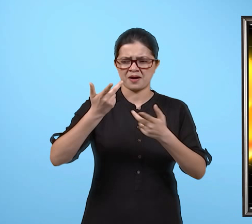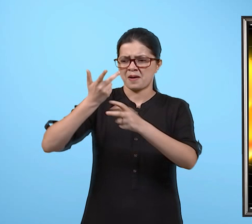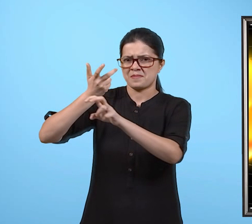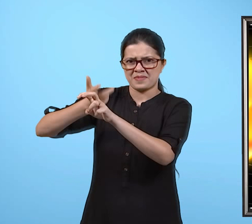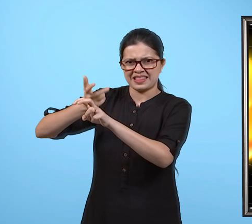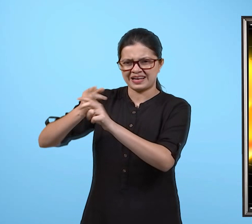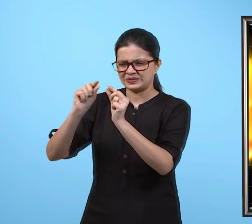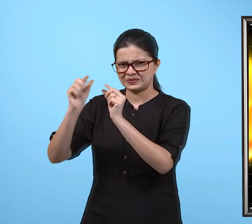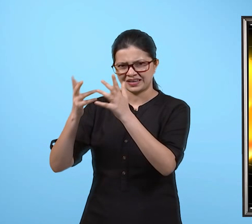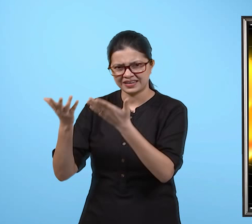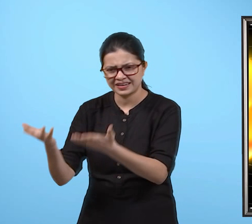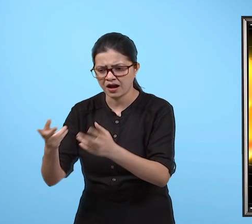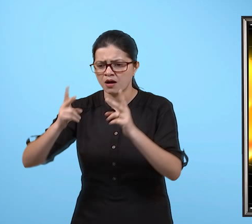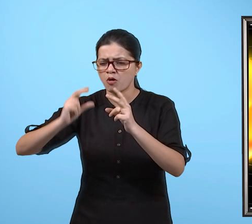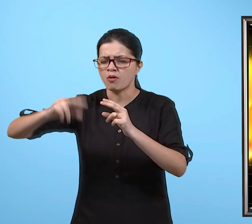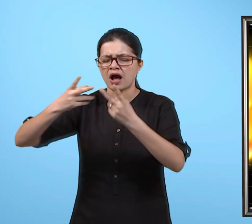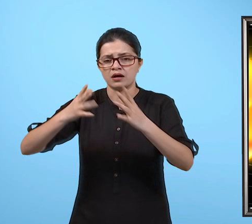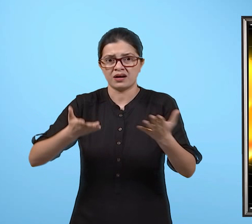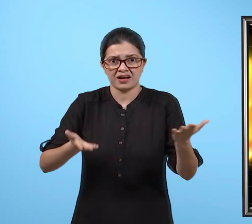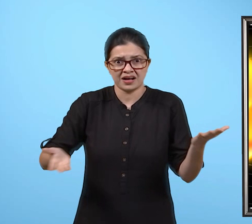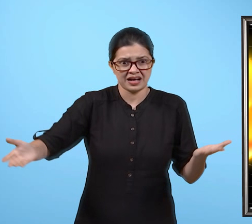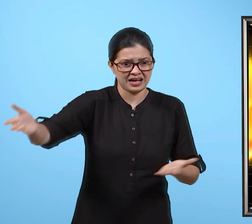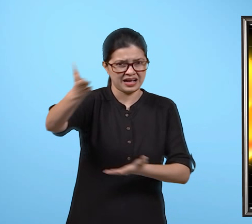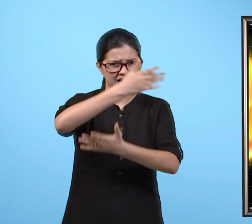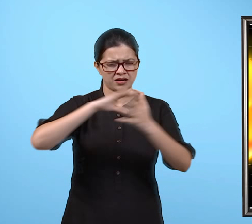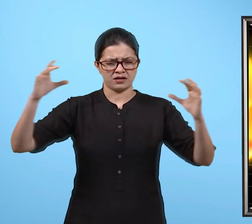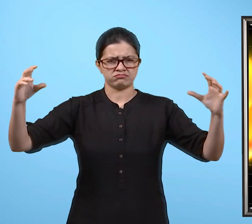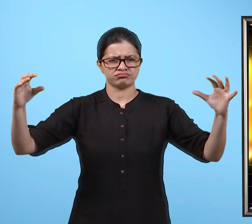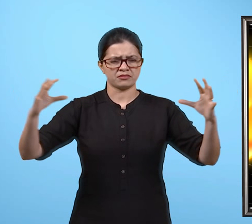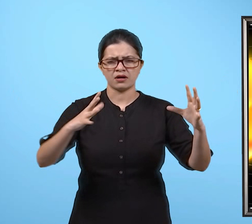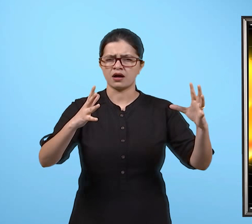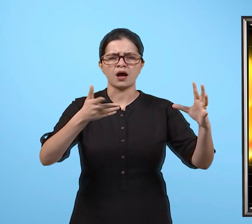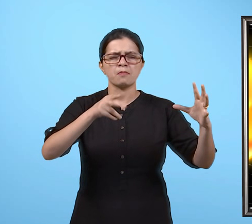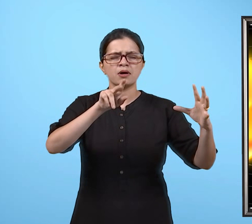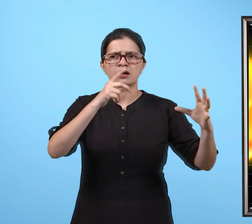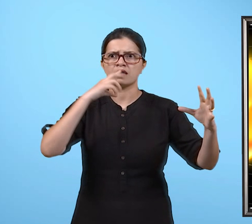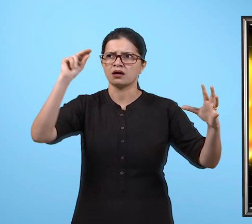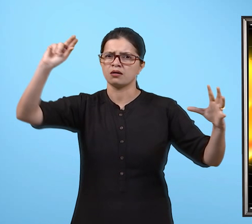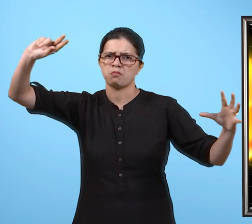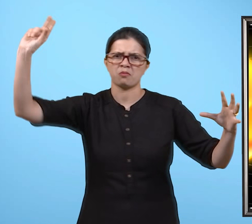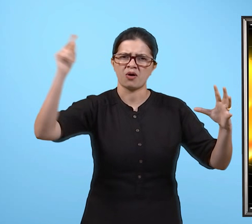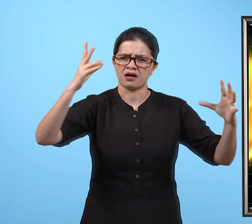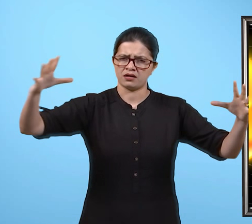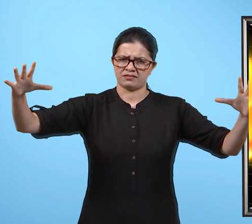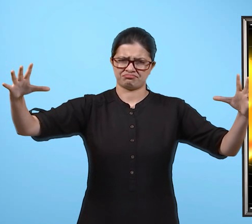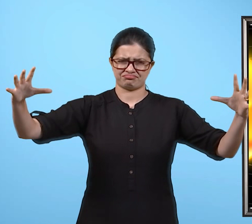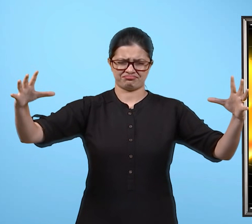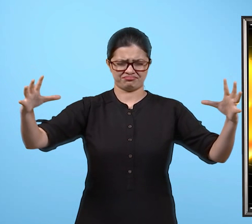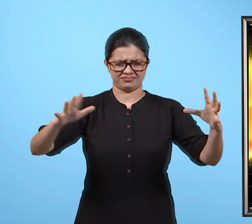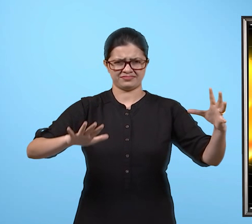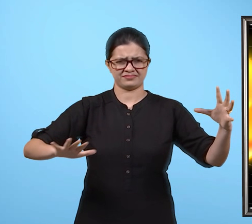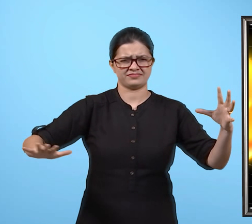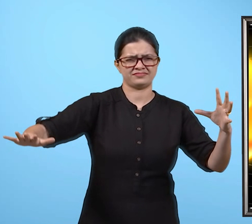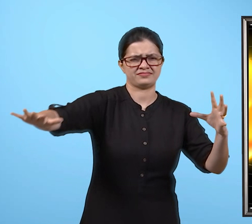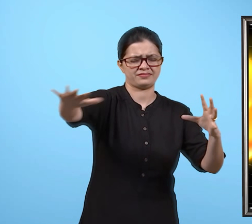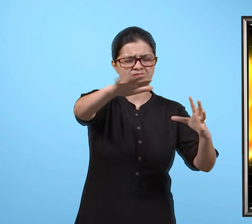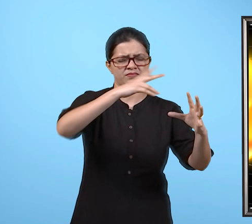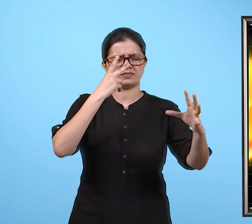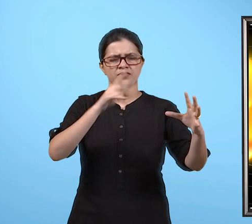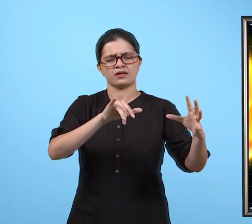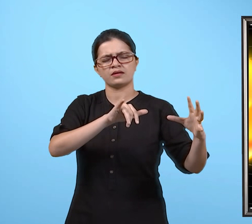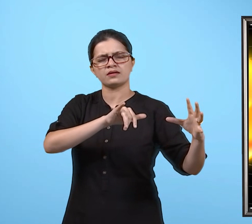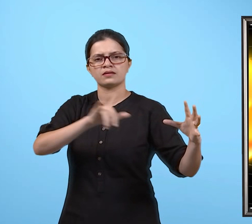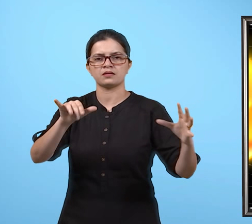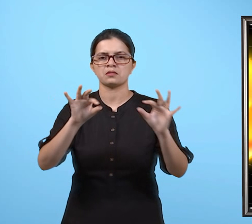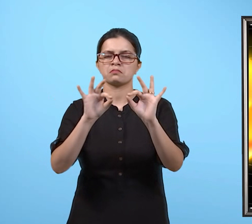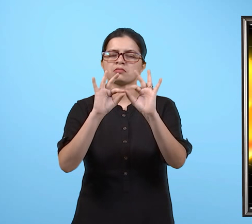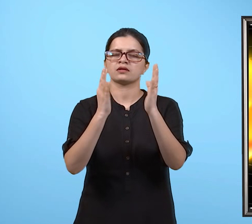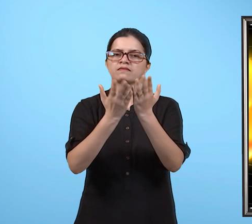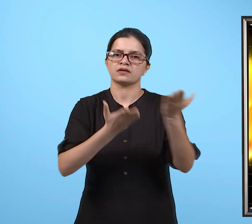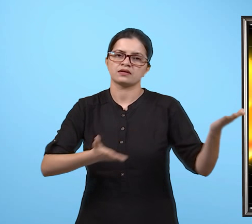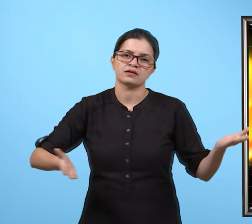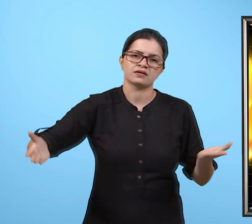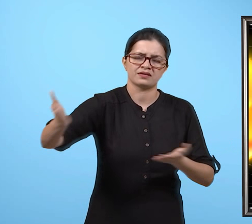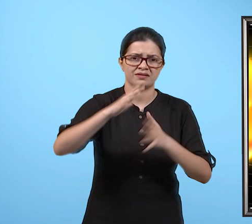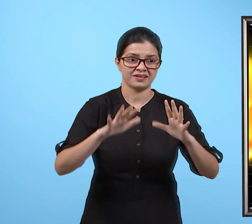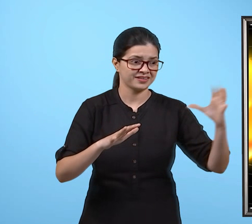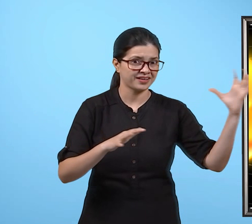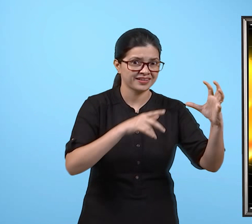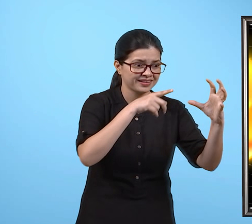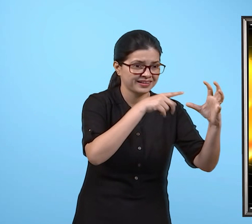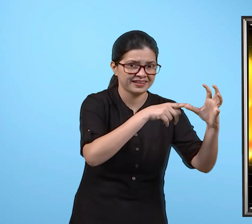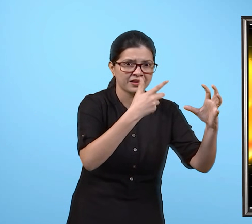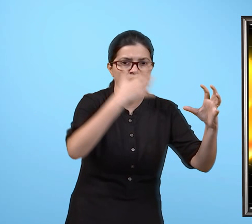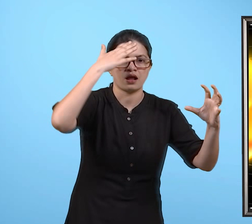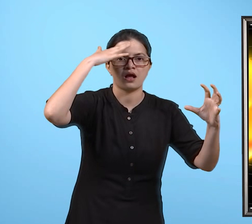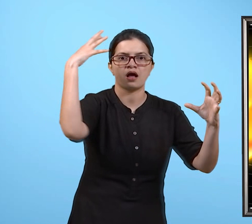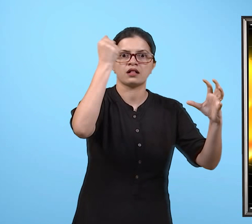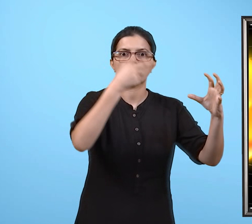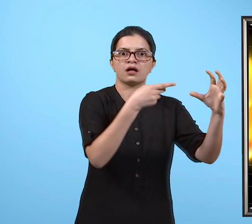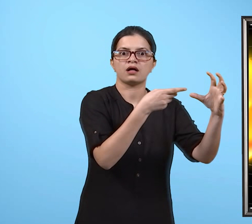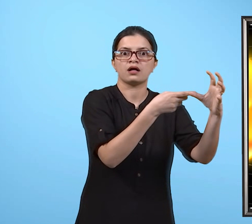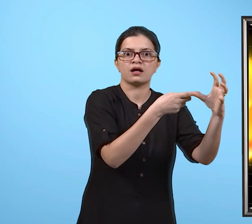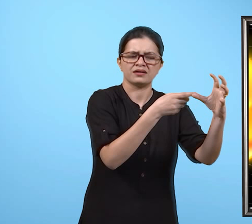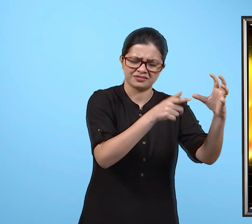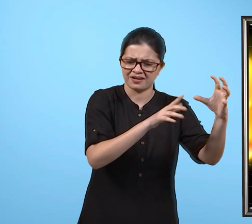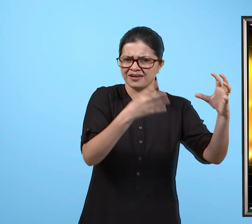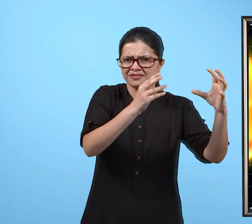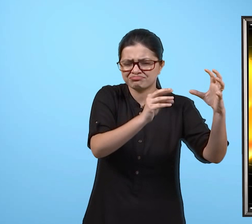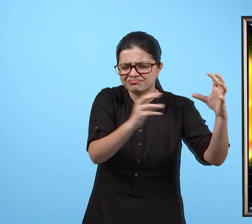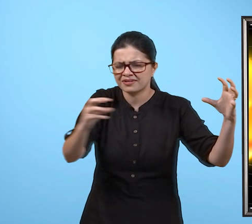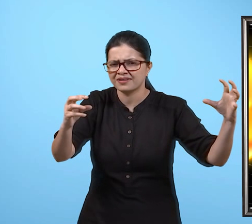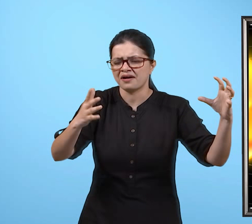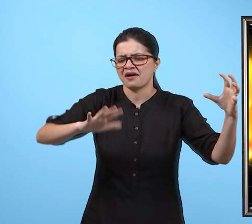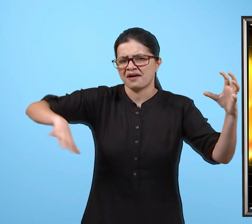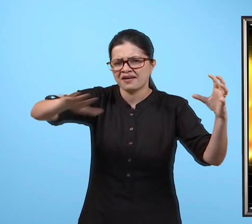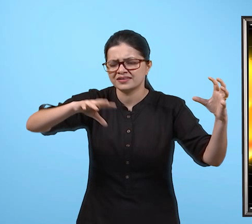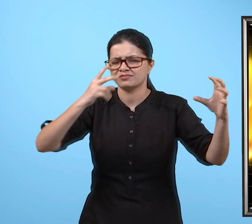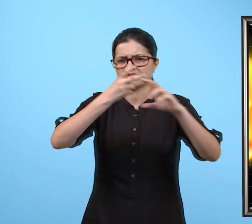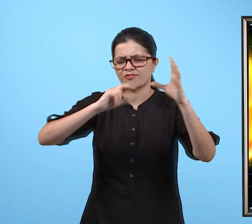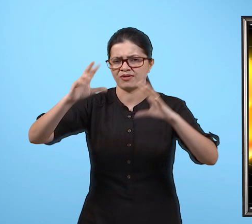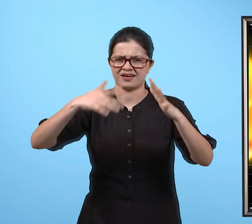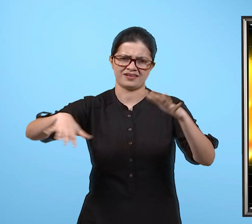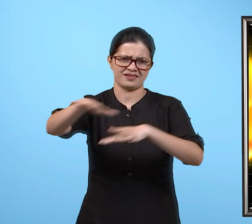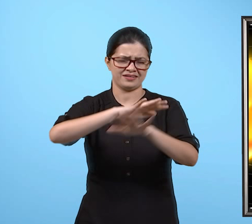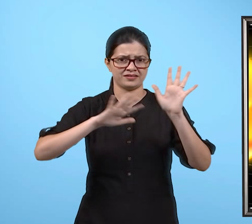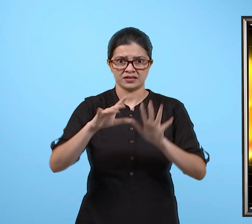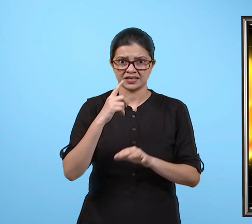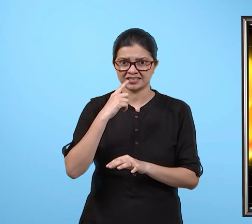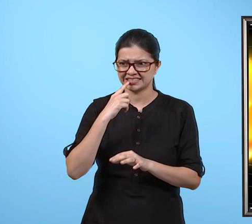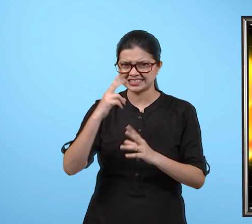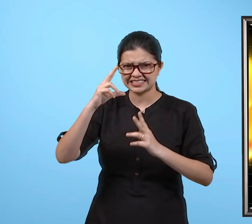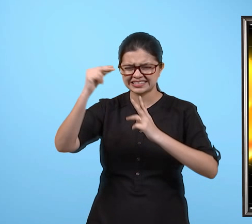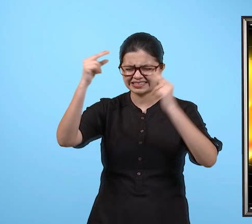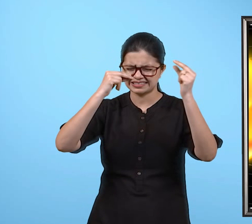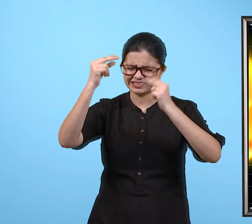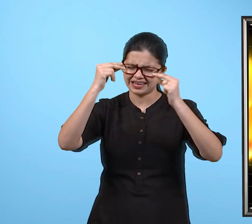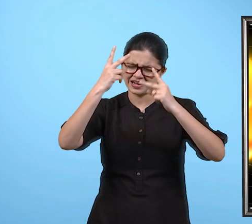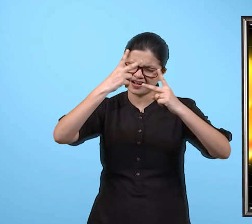and meteoroids. We often call it a solar family, with the sun as its head. The sun is in the centre of the solar system. The solar system is a